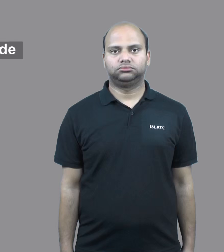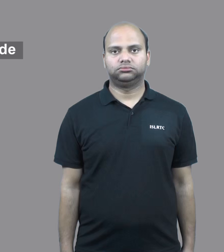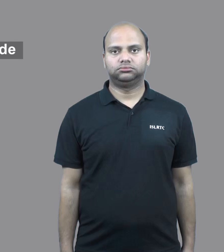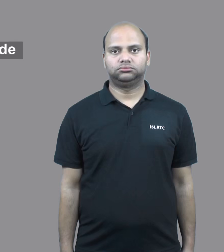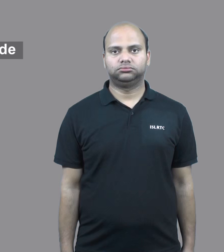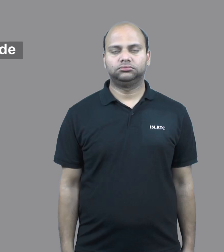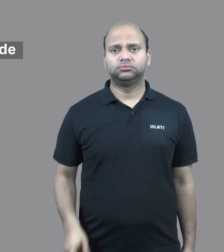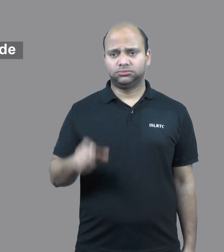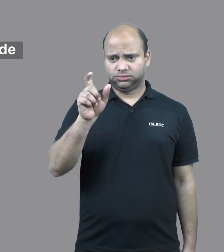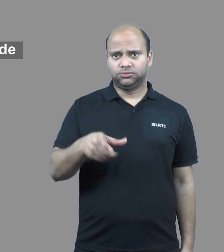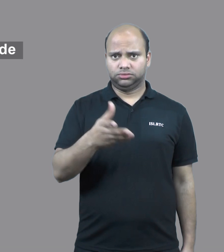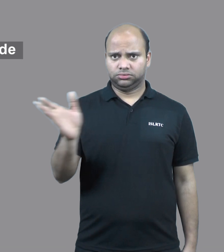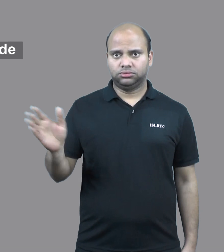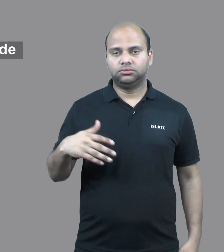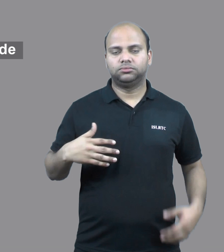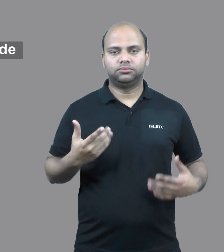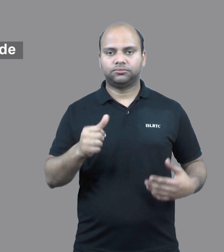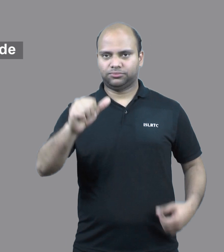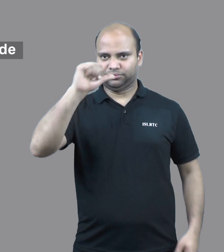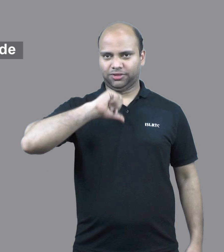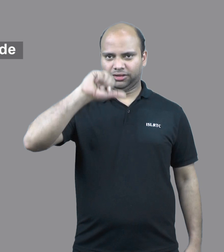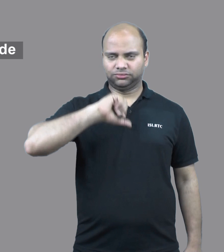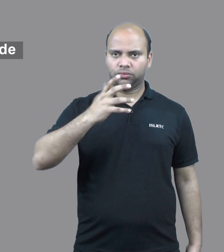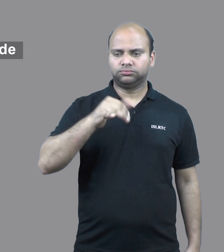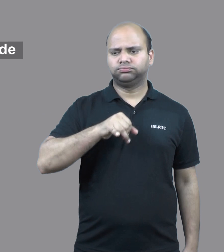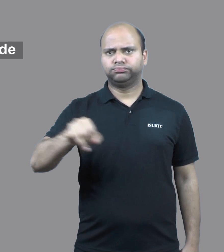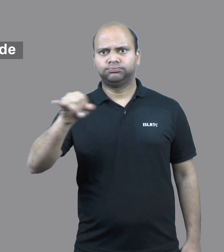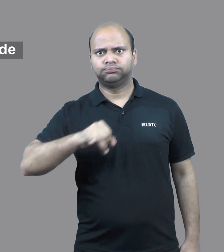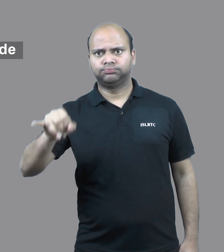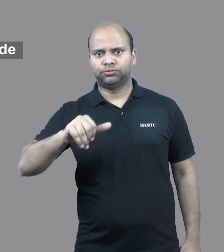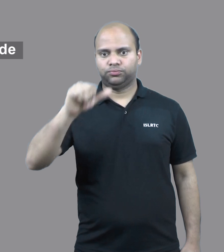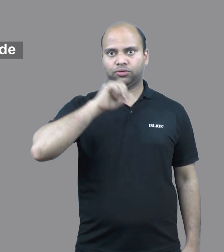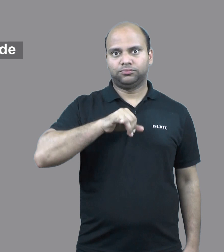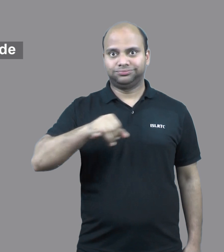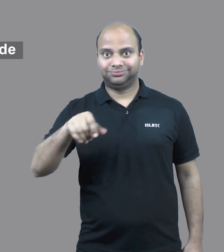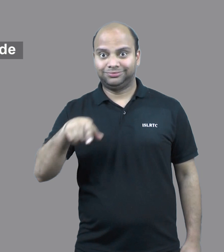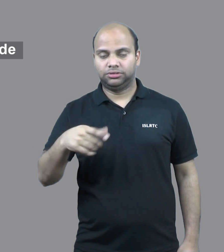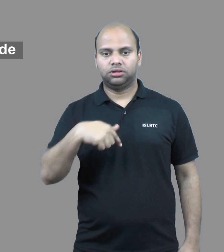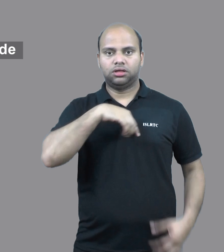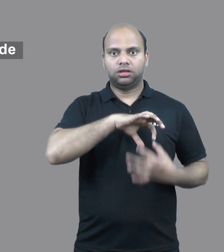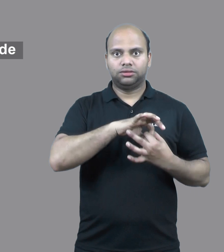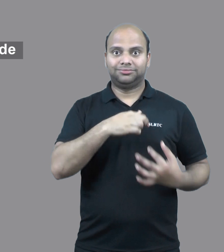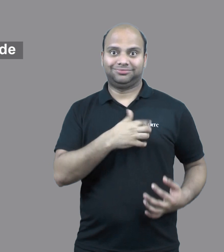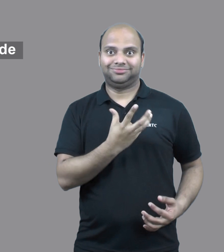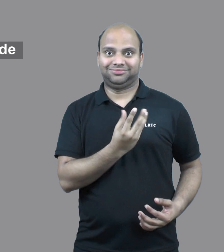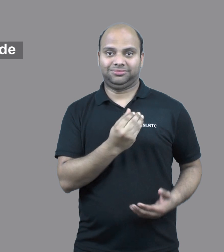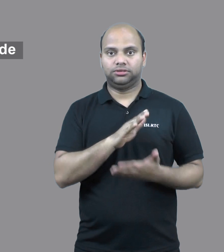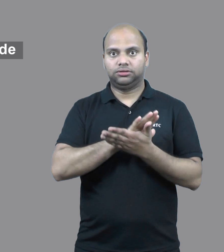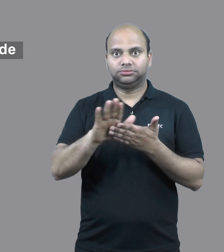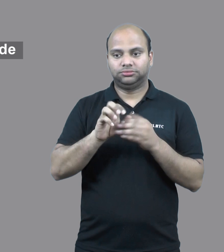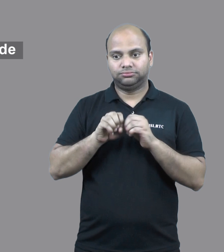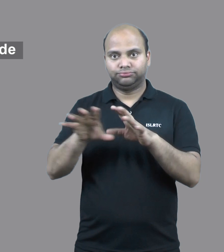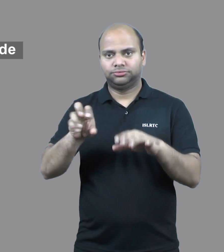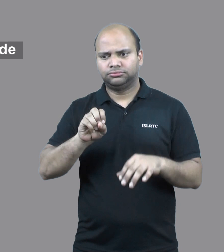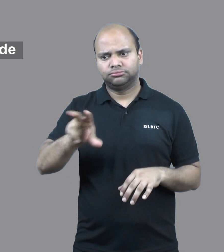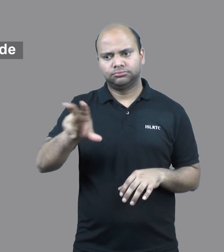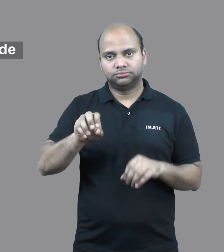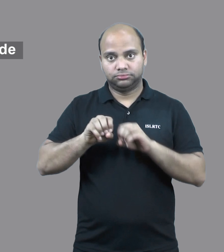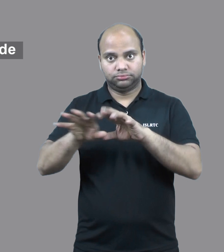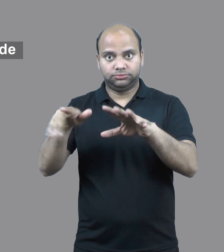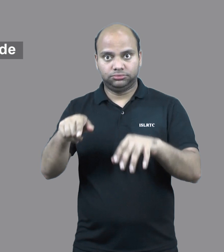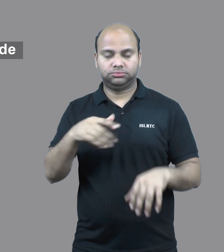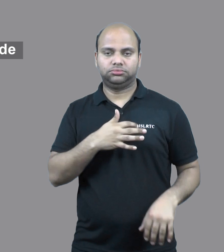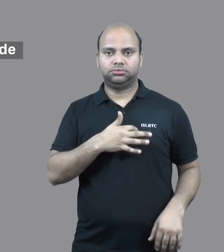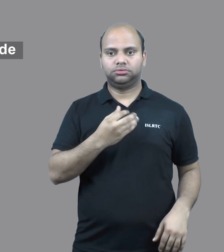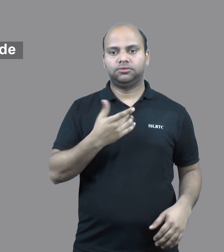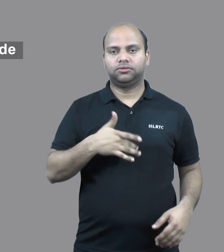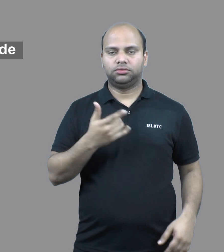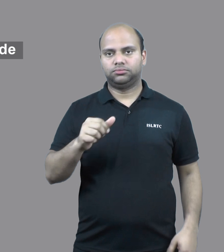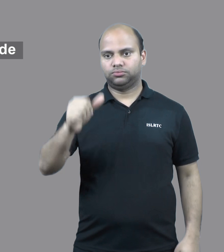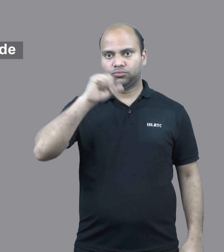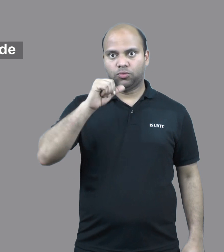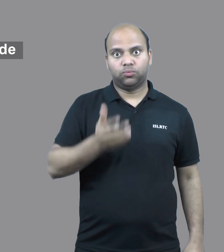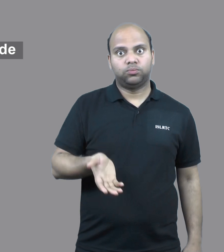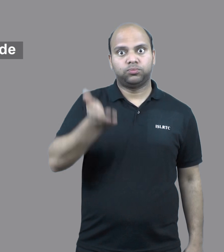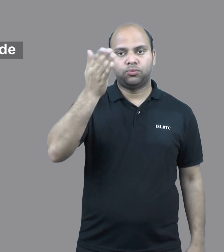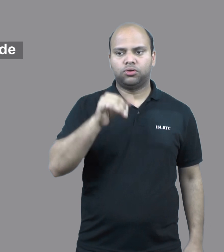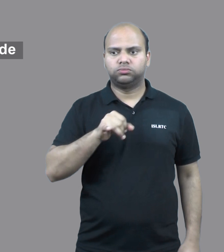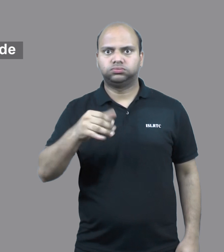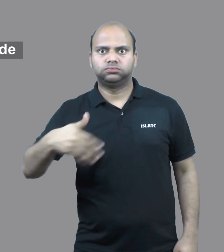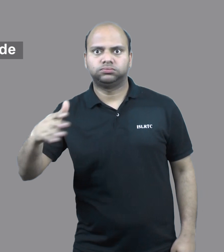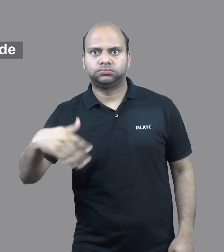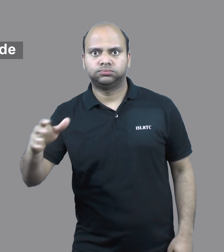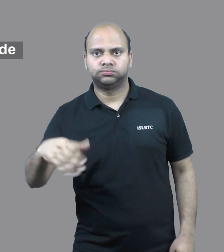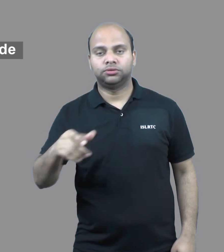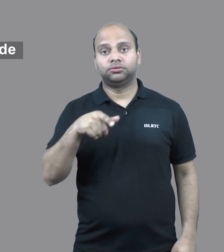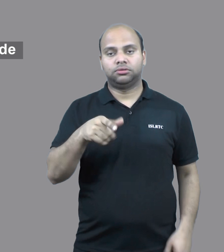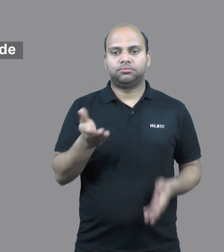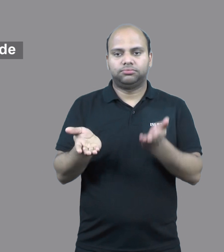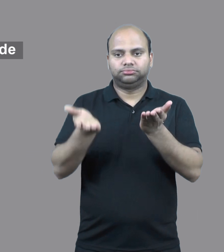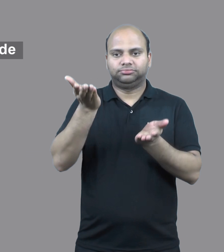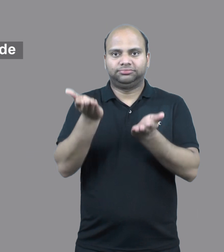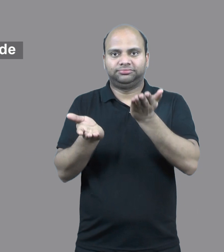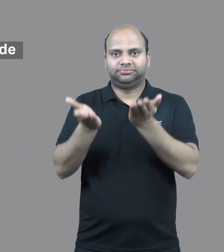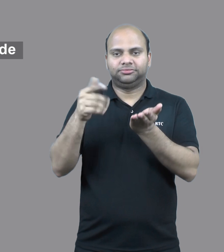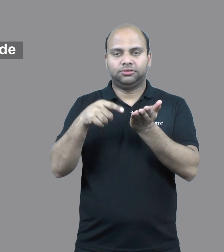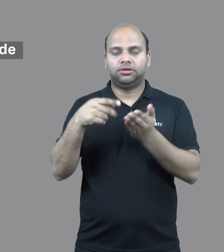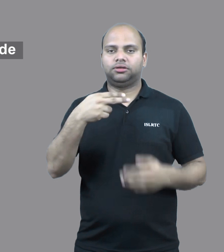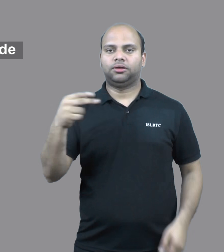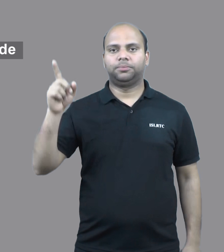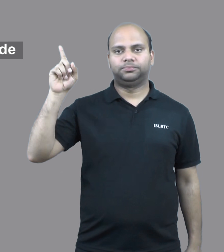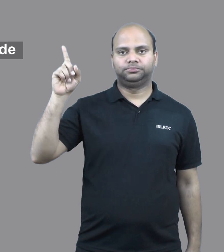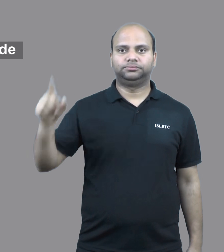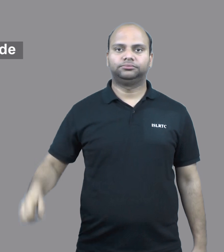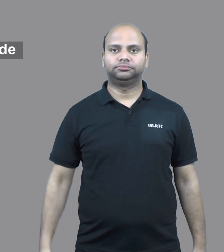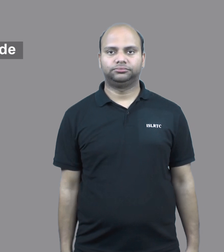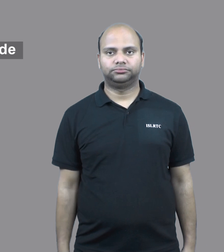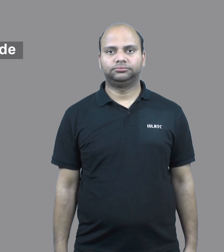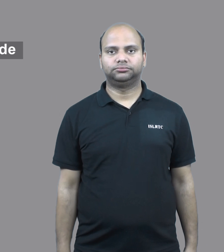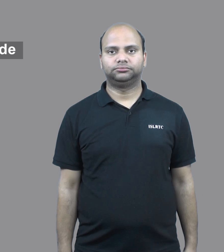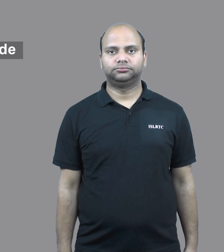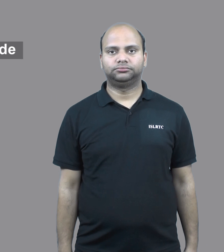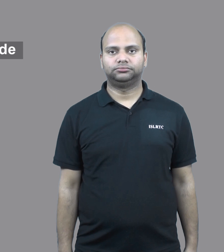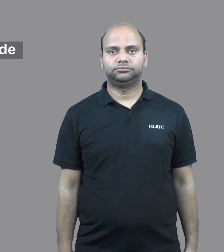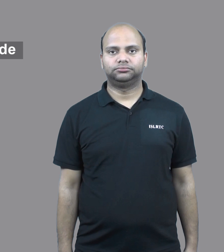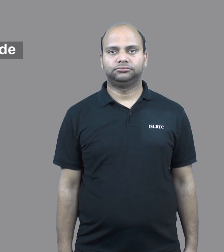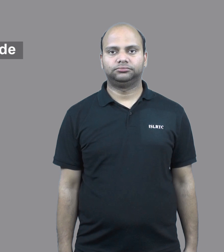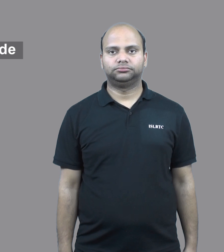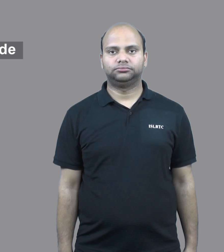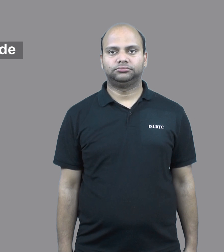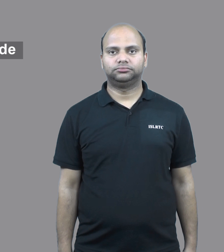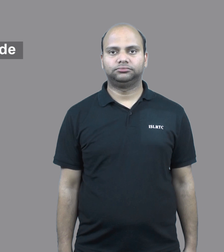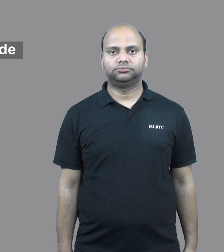Atrial-Natriuretic Peptide